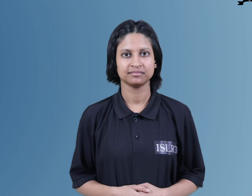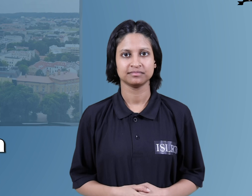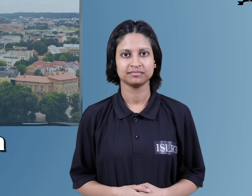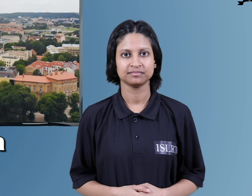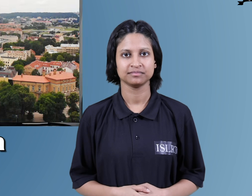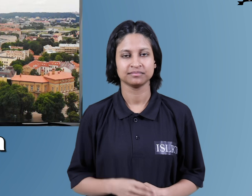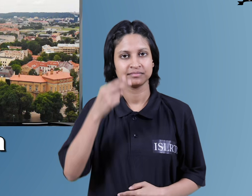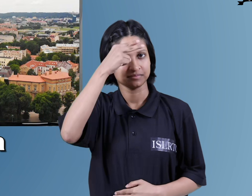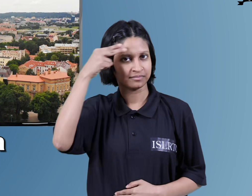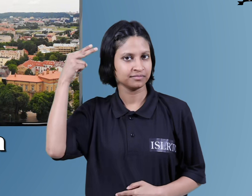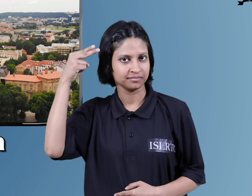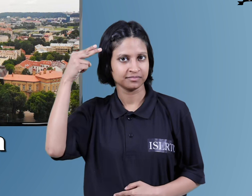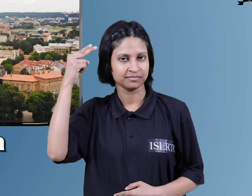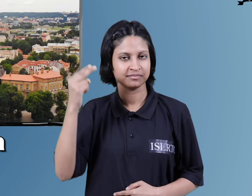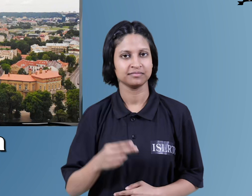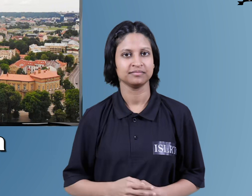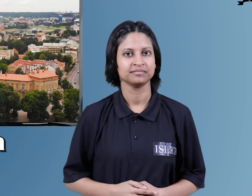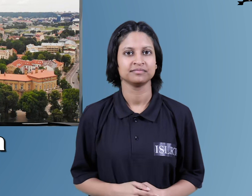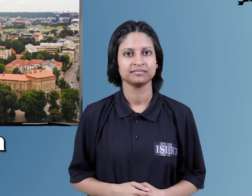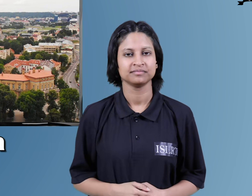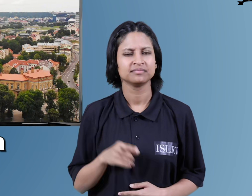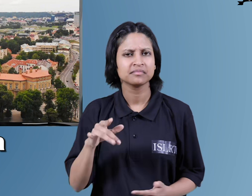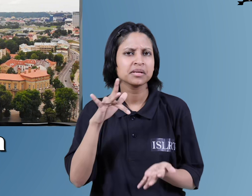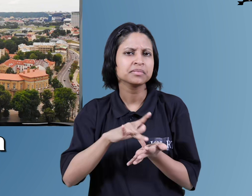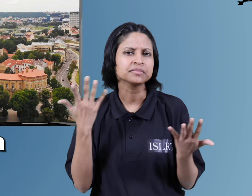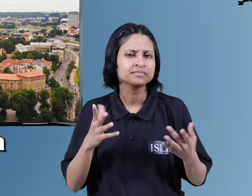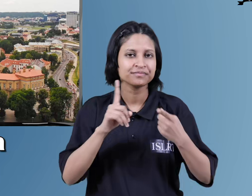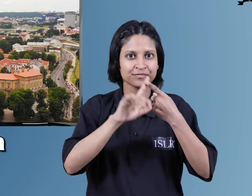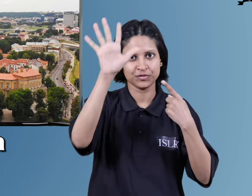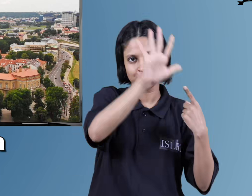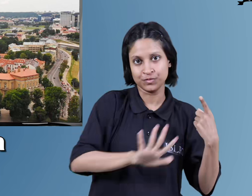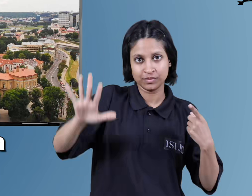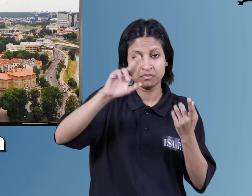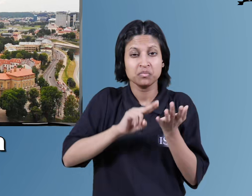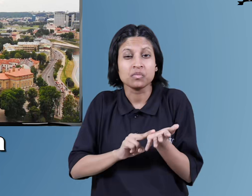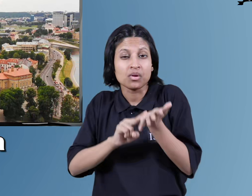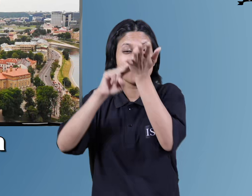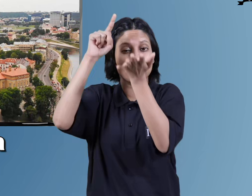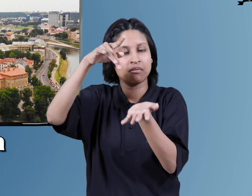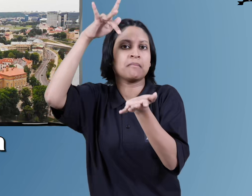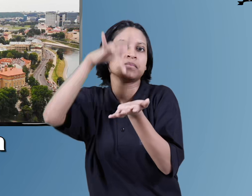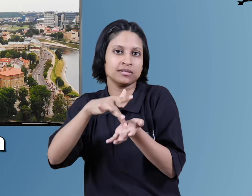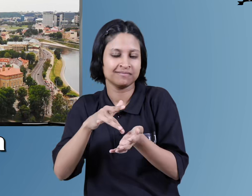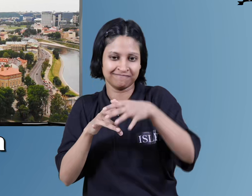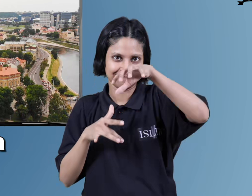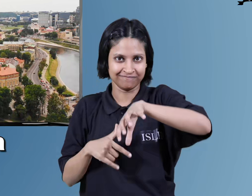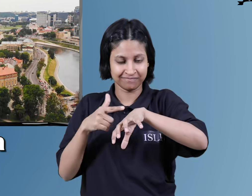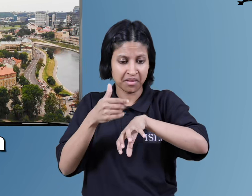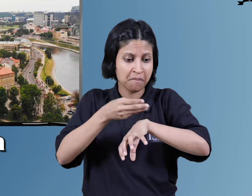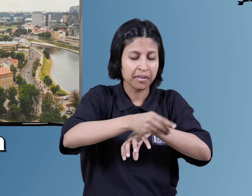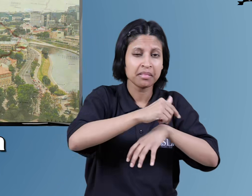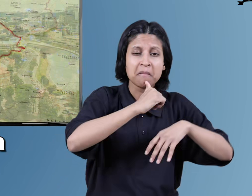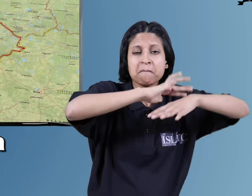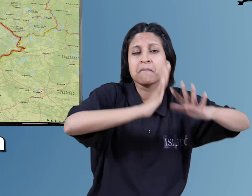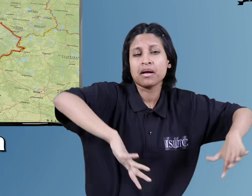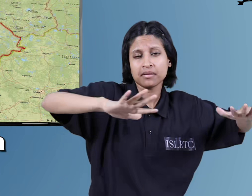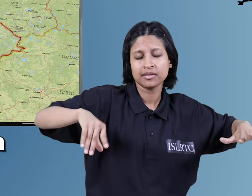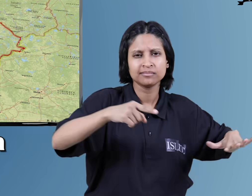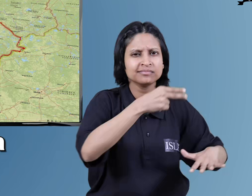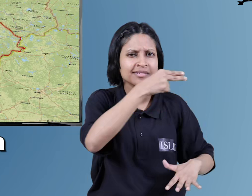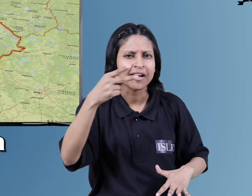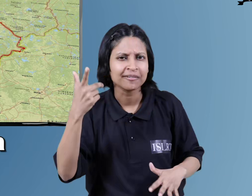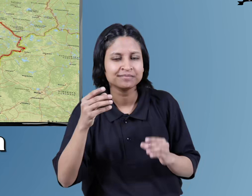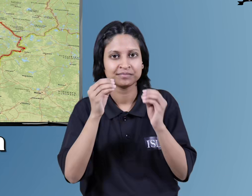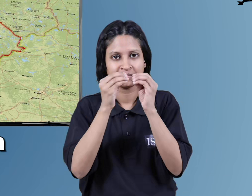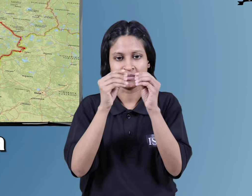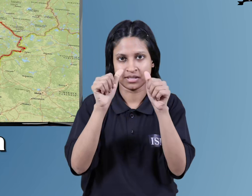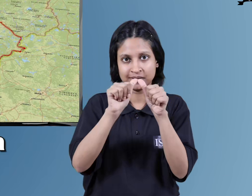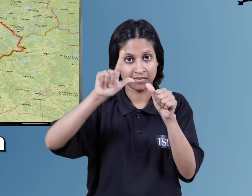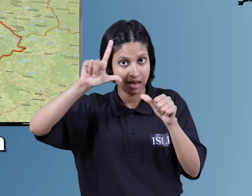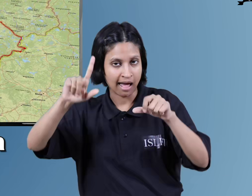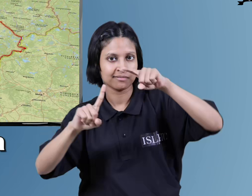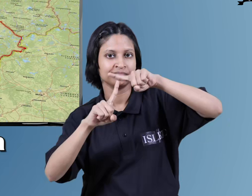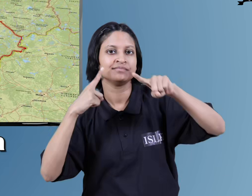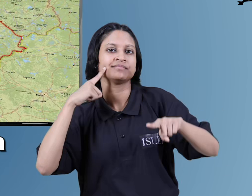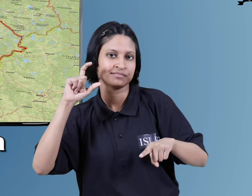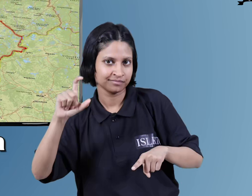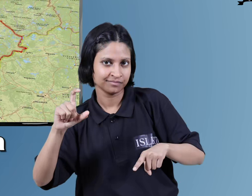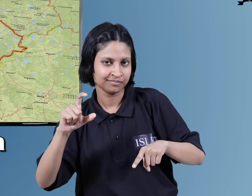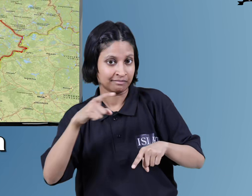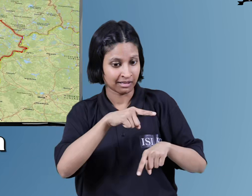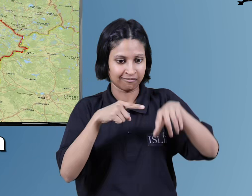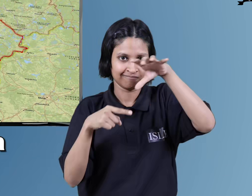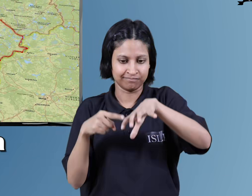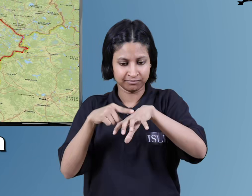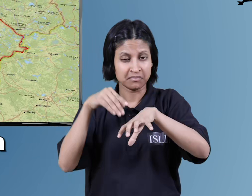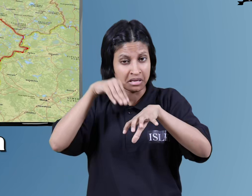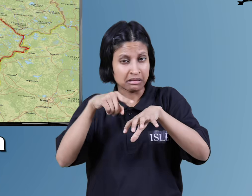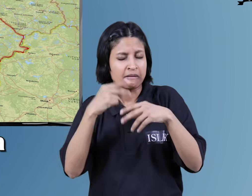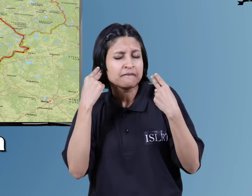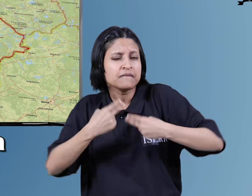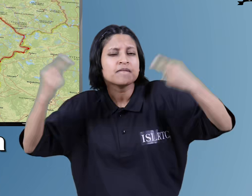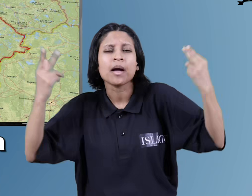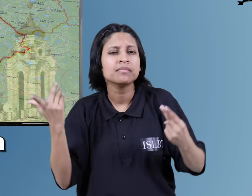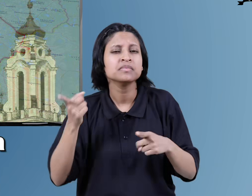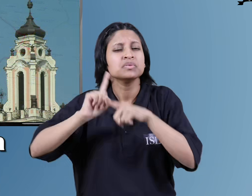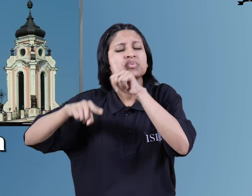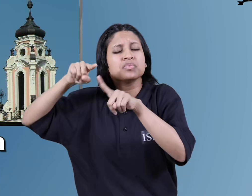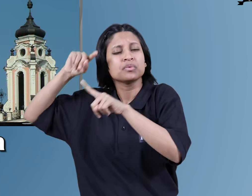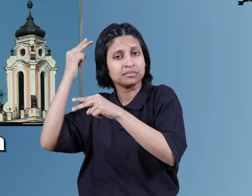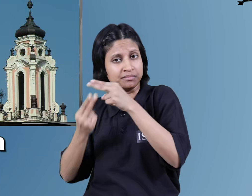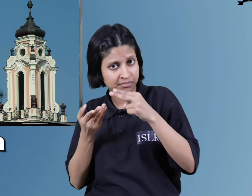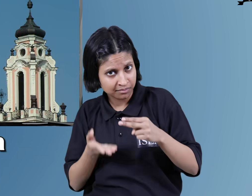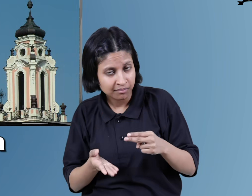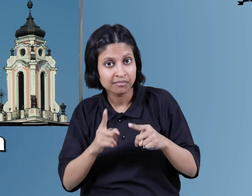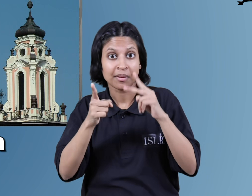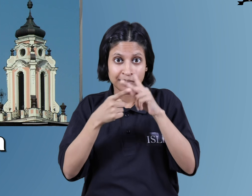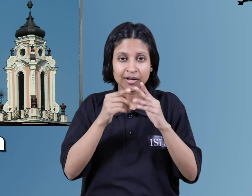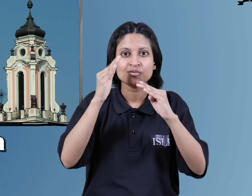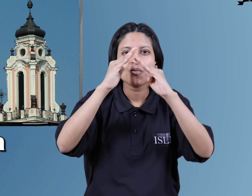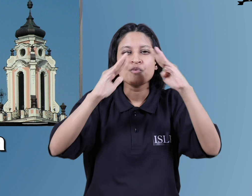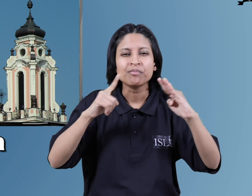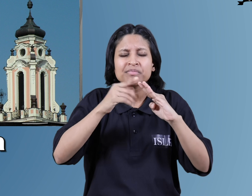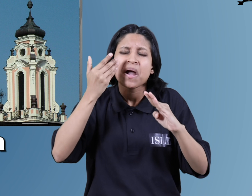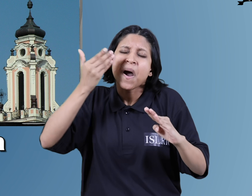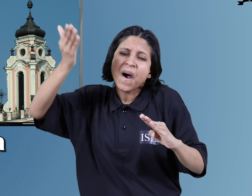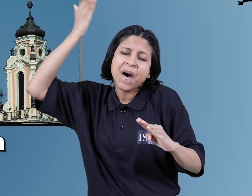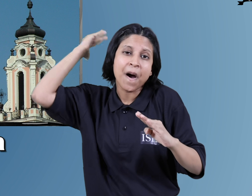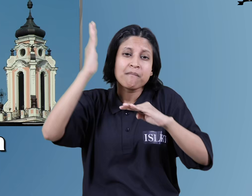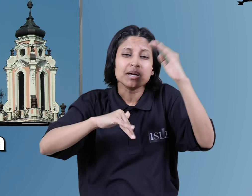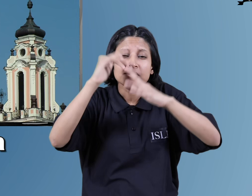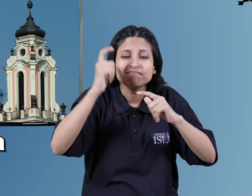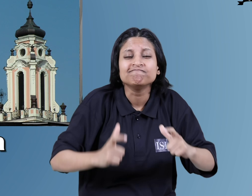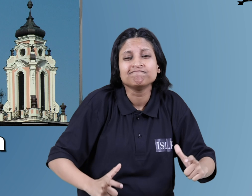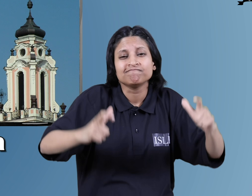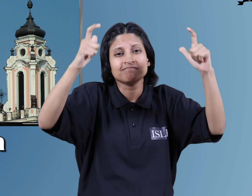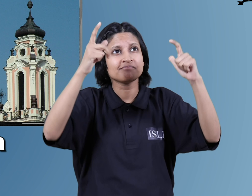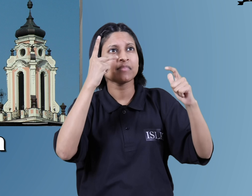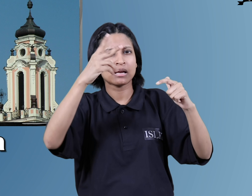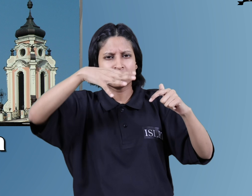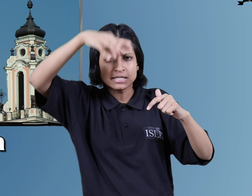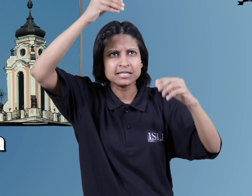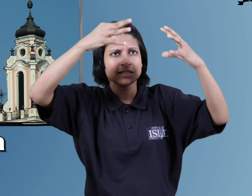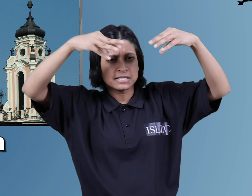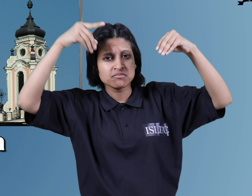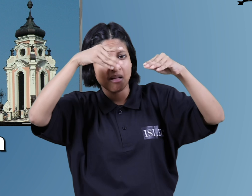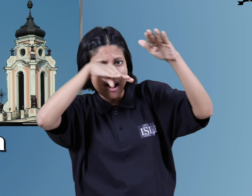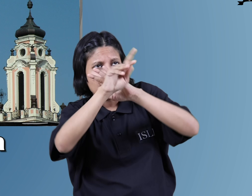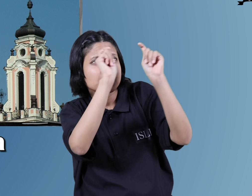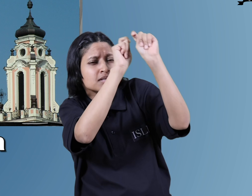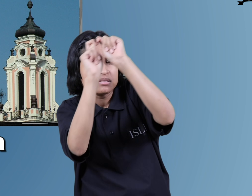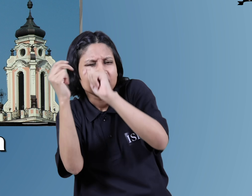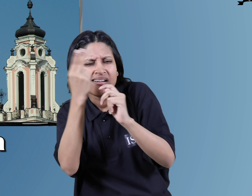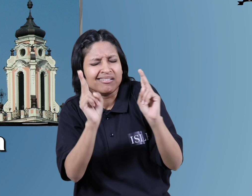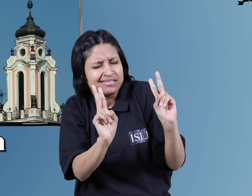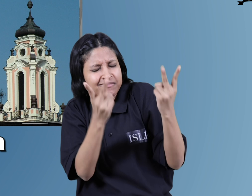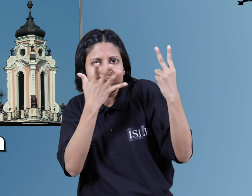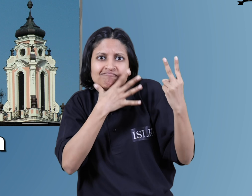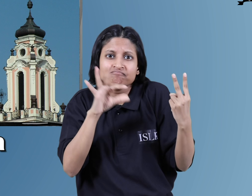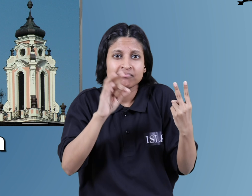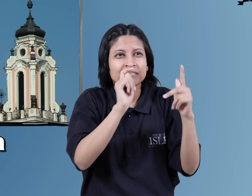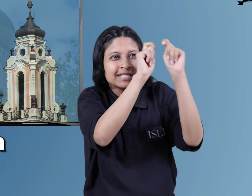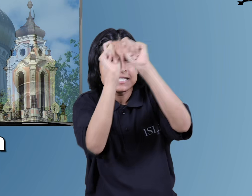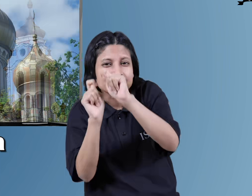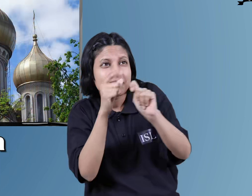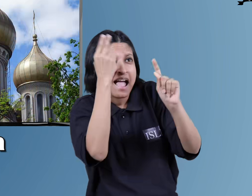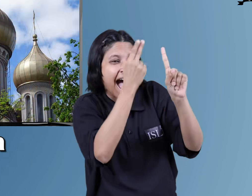Lithuania A Baltic country in Northern Europe, known for its medieval history,